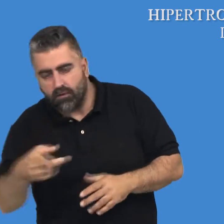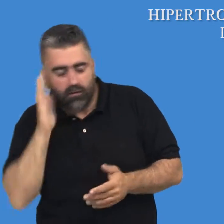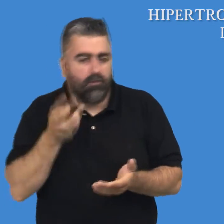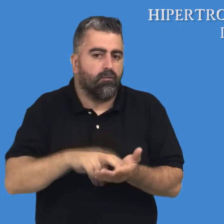dormir